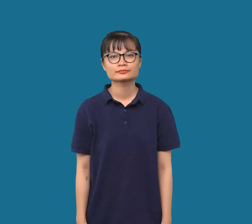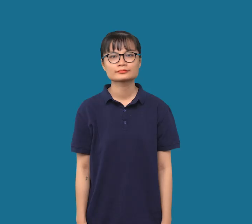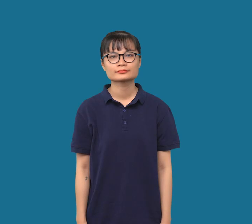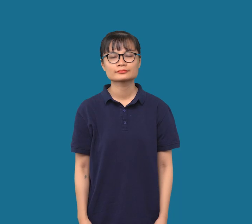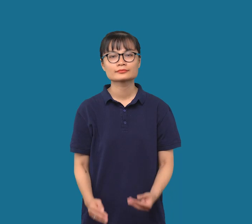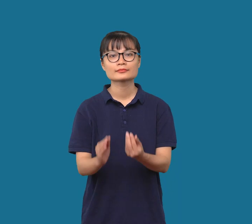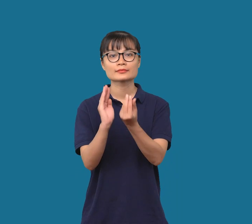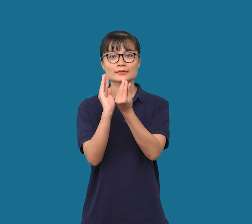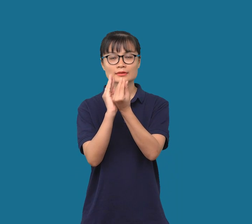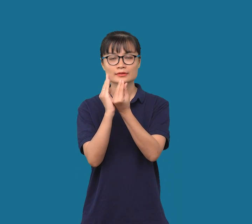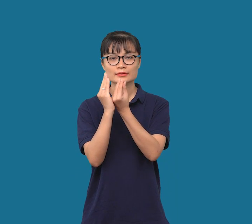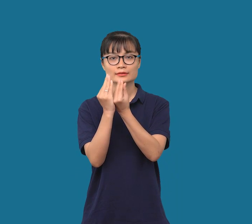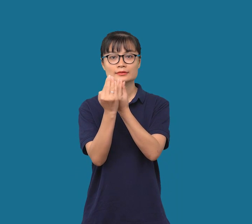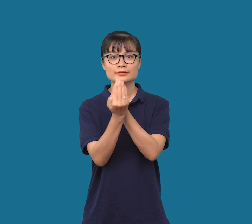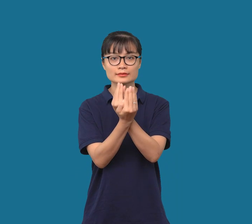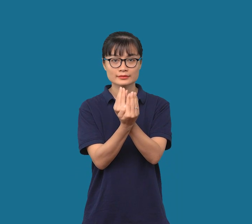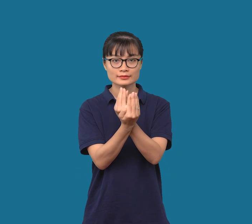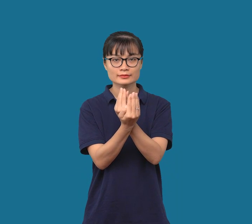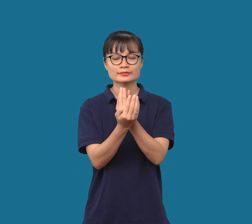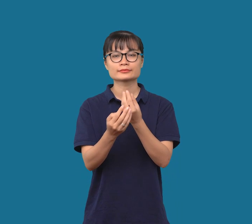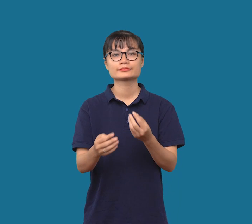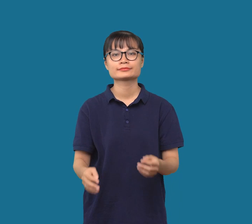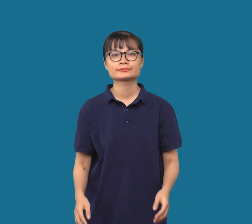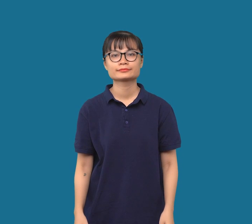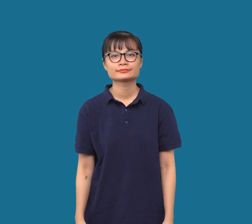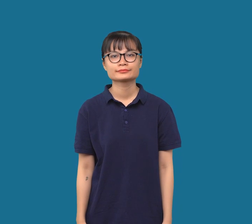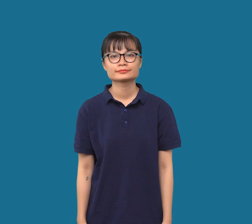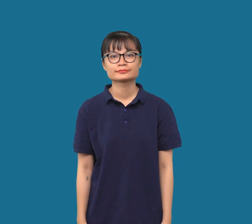hoa sen